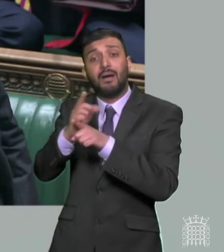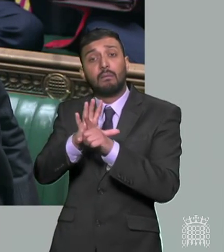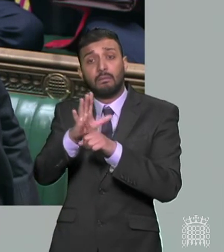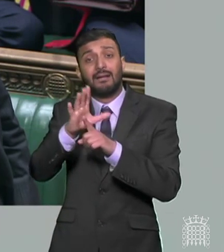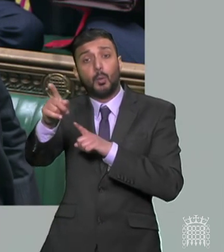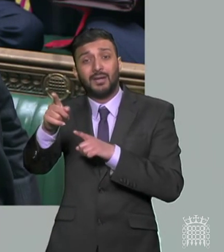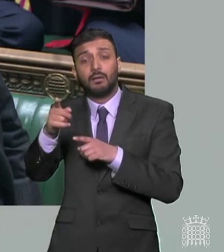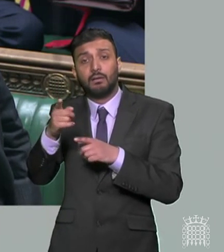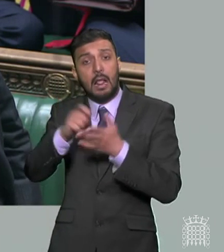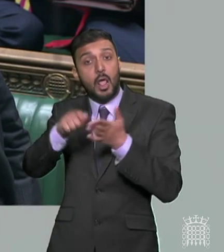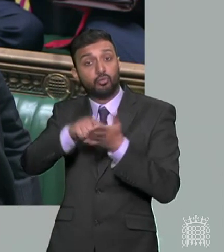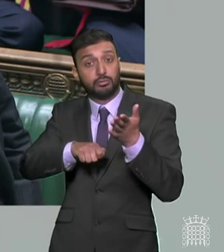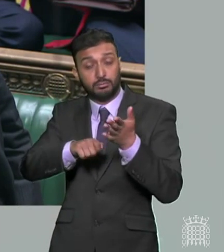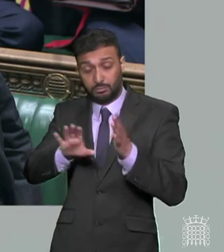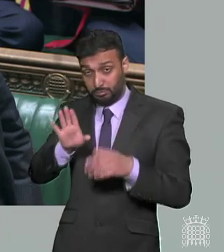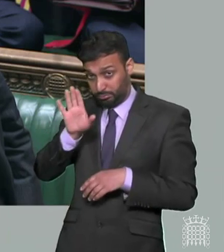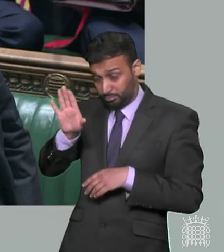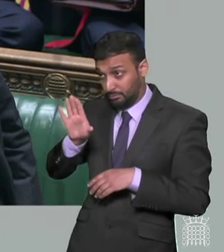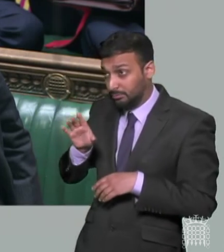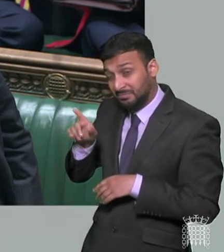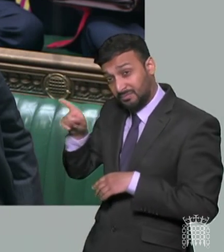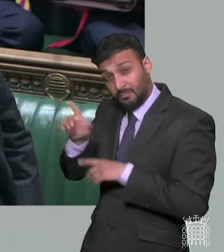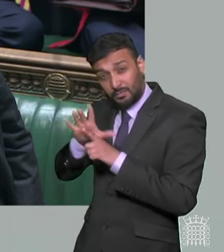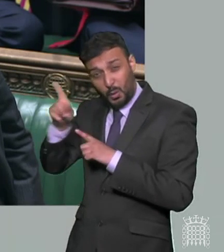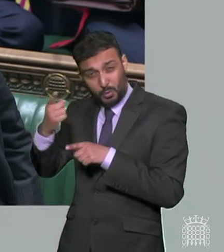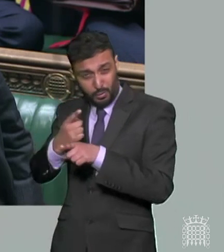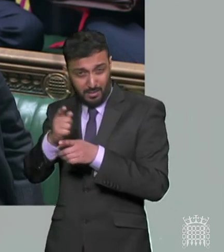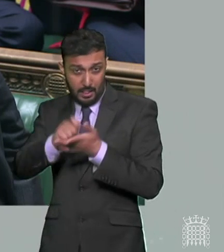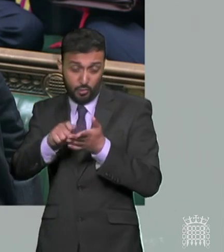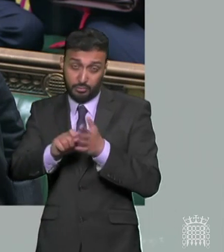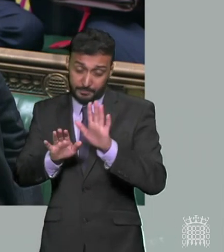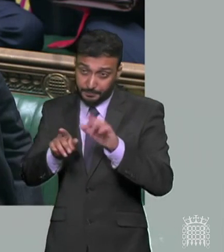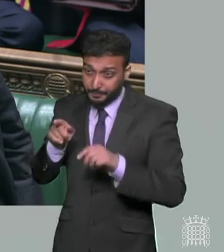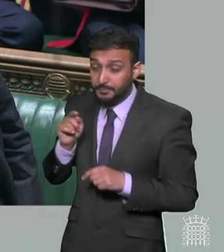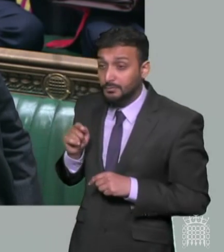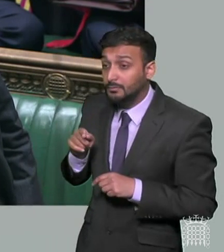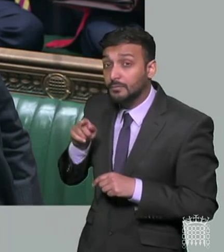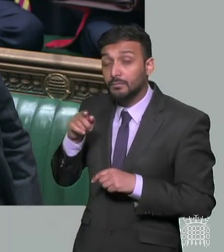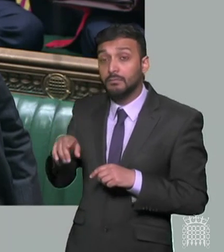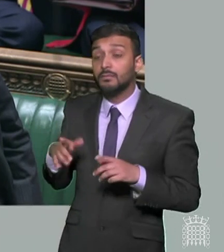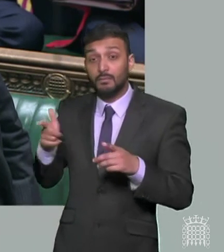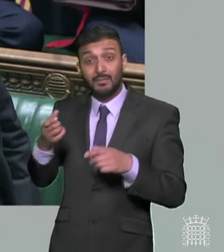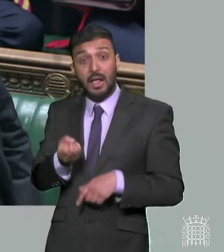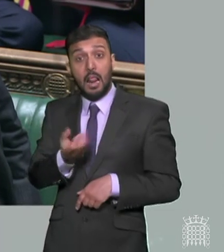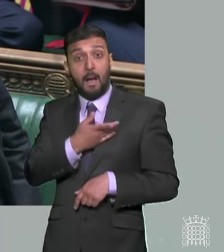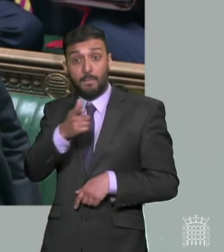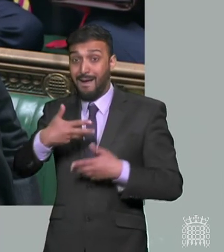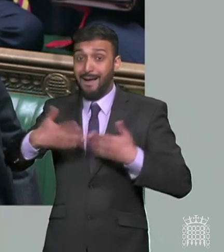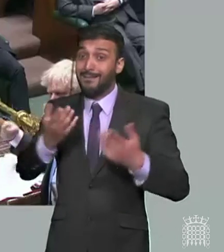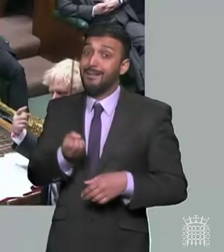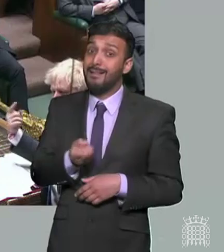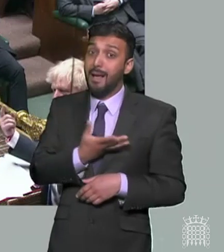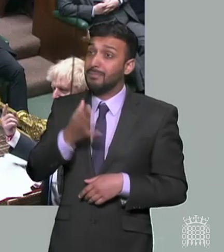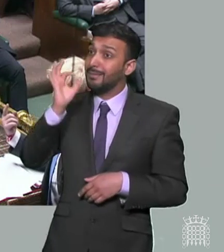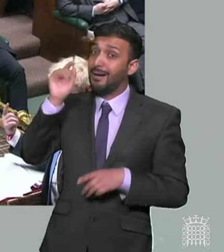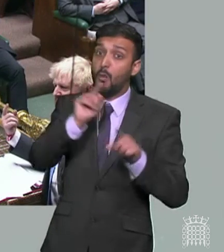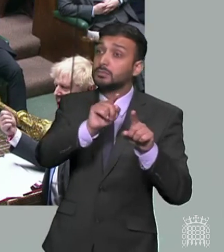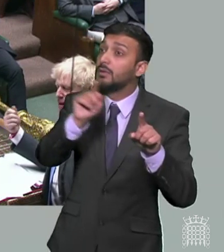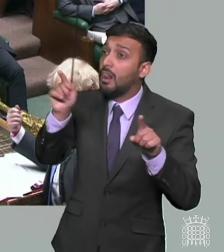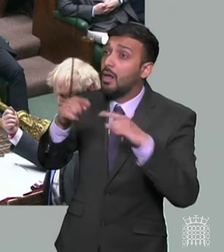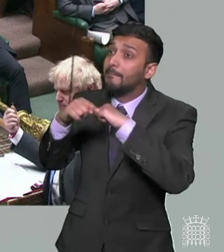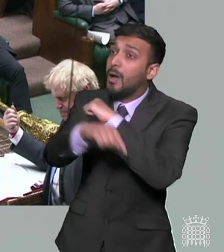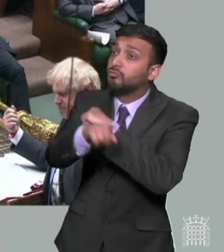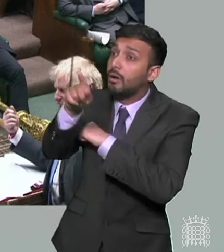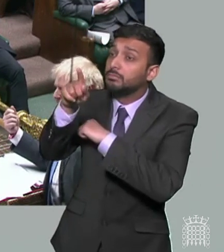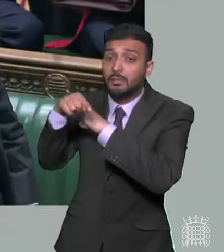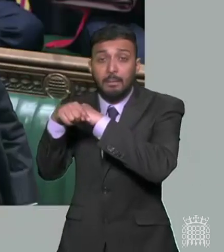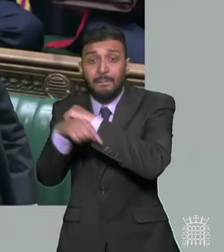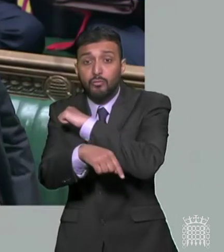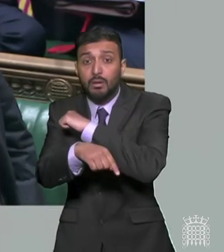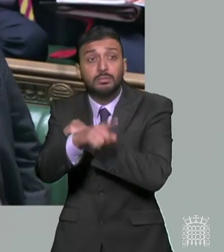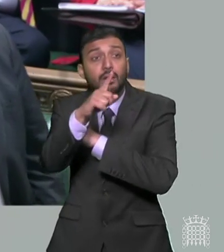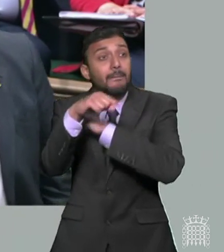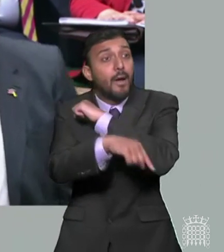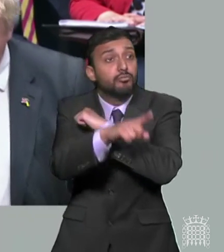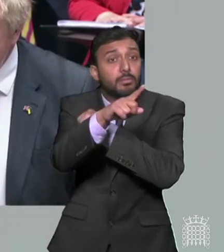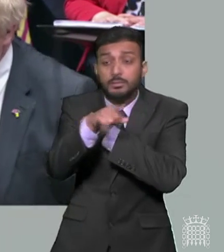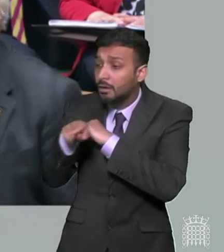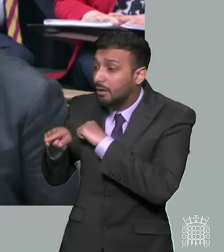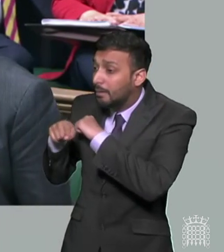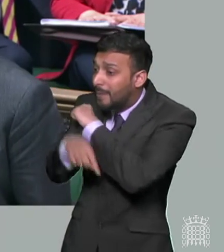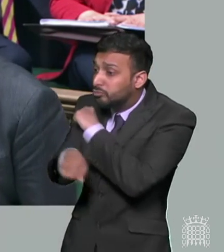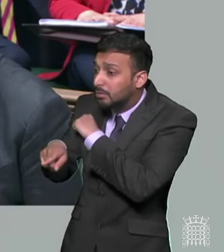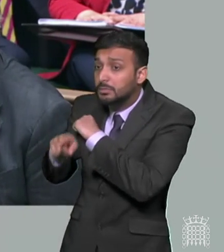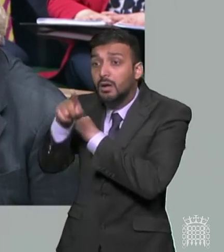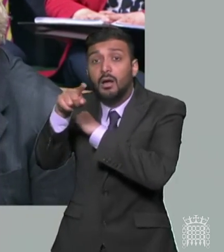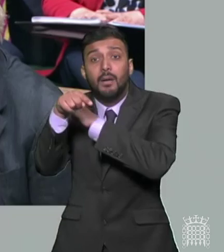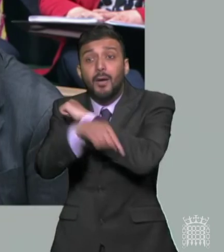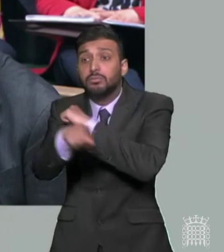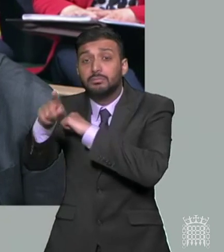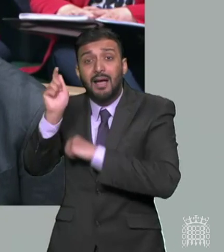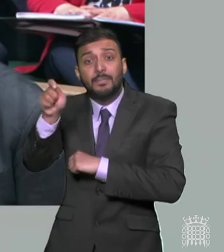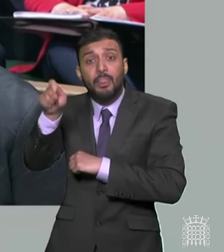Let me remind him that everywhere we look at a Labour administration, it is a bankrupt shambles.